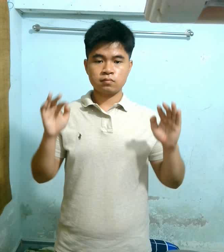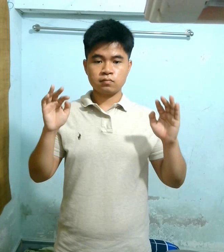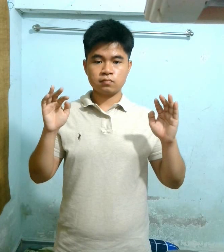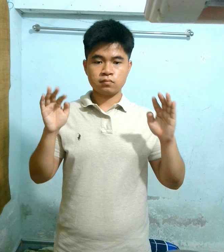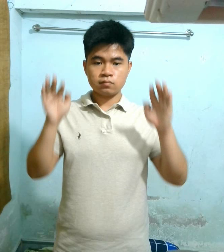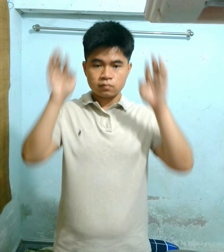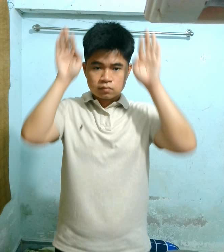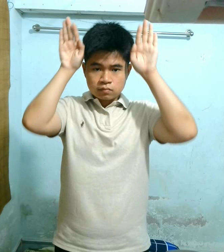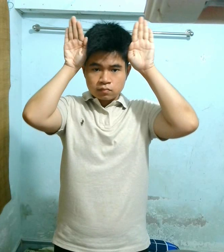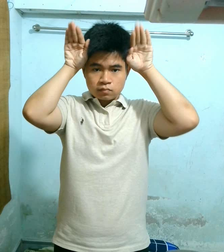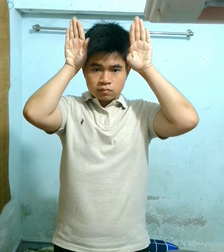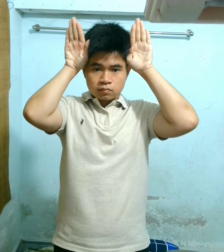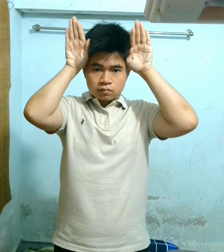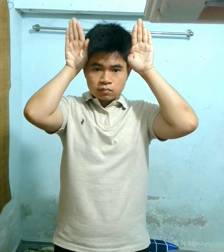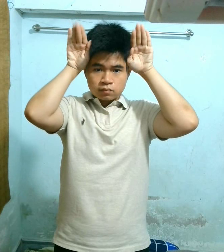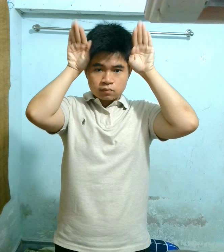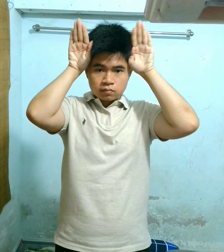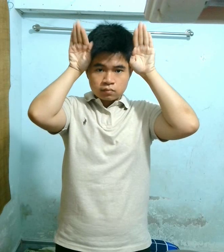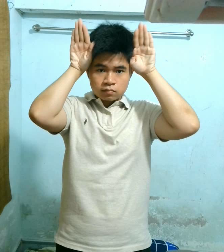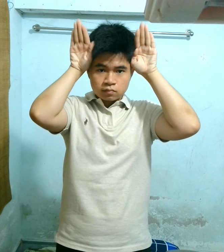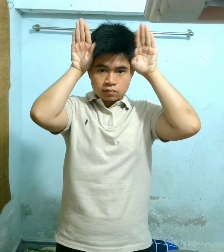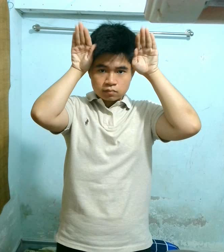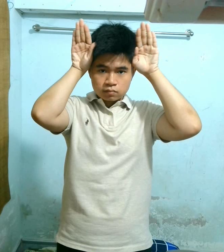cho